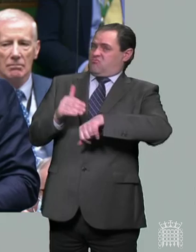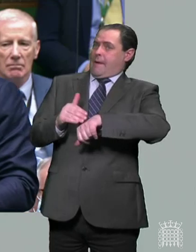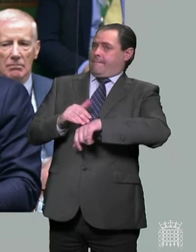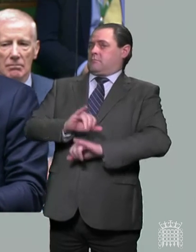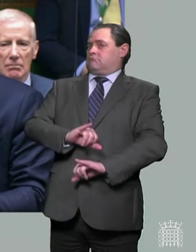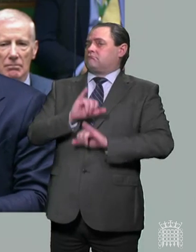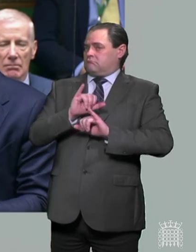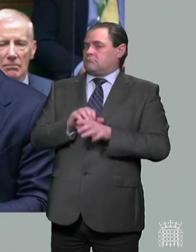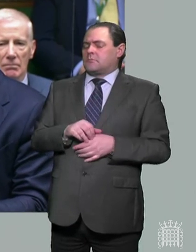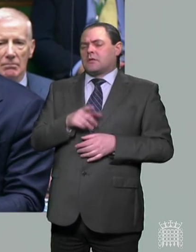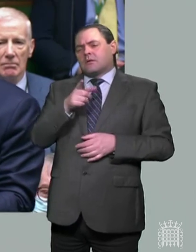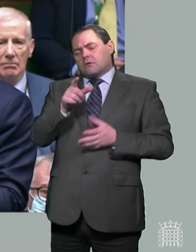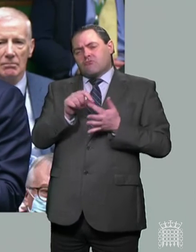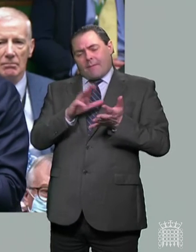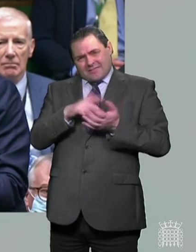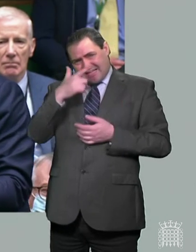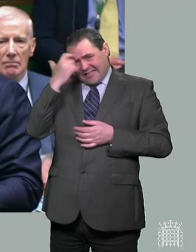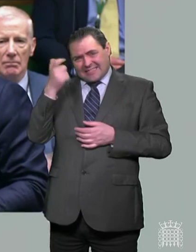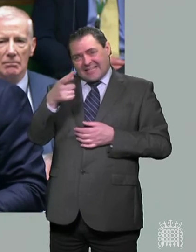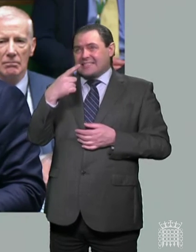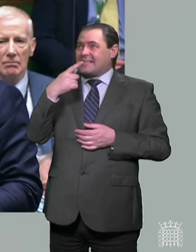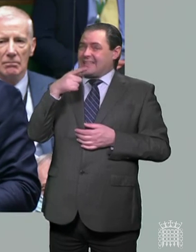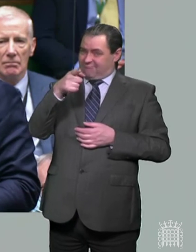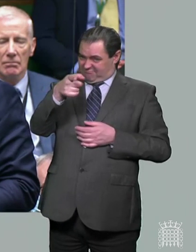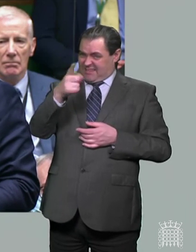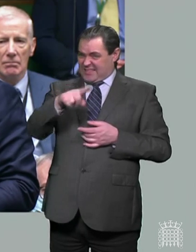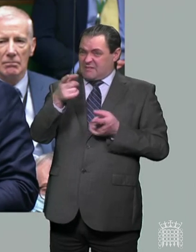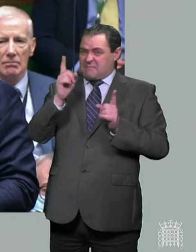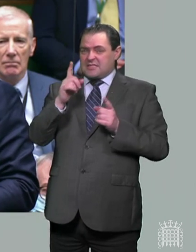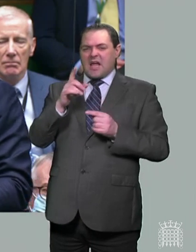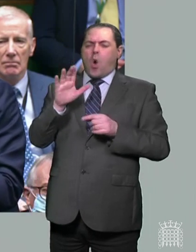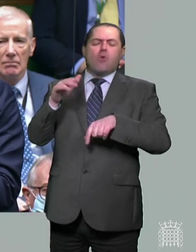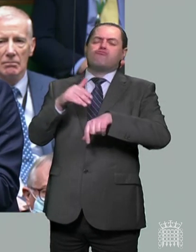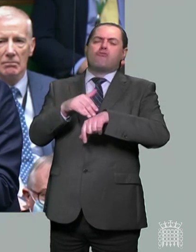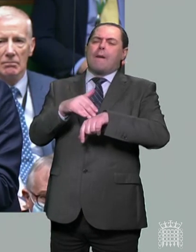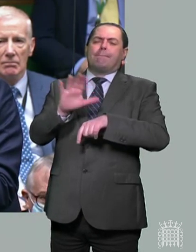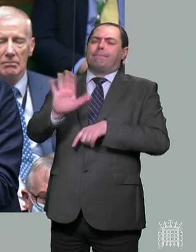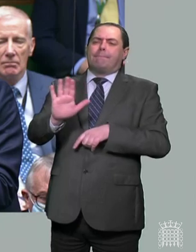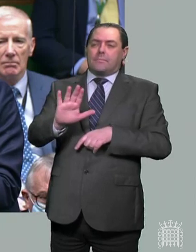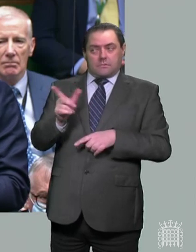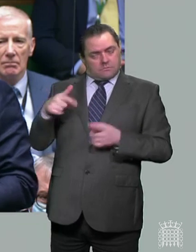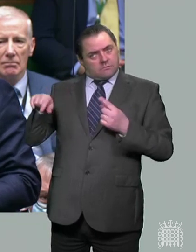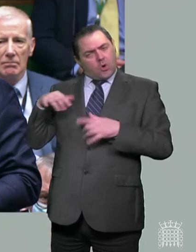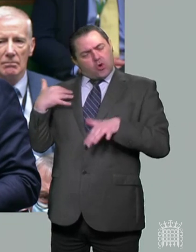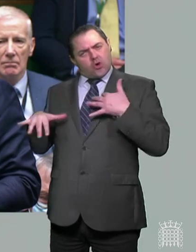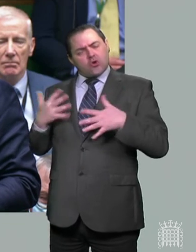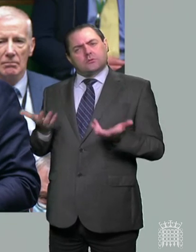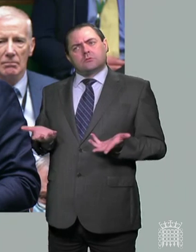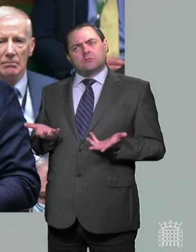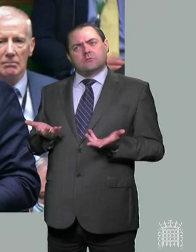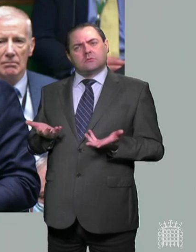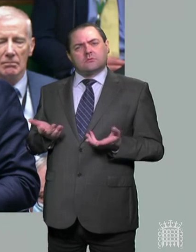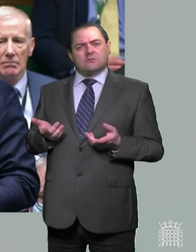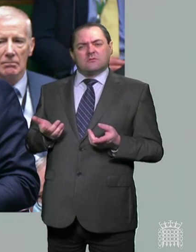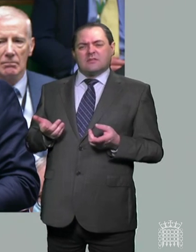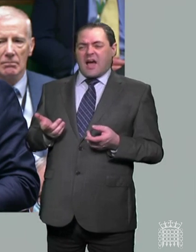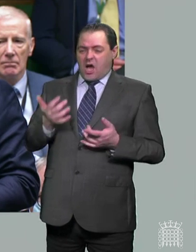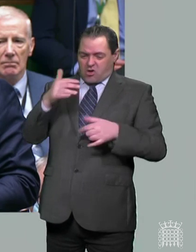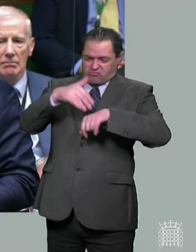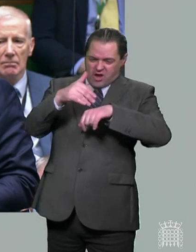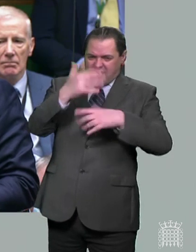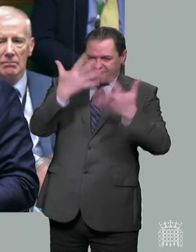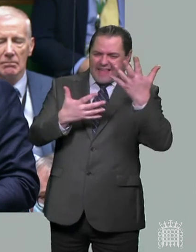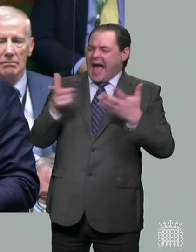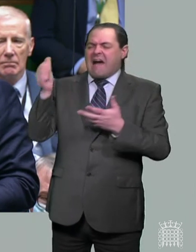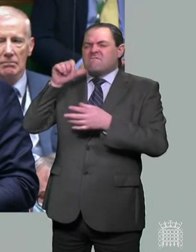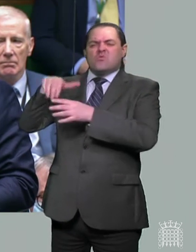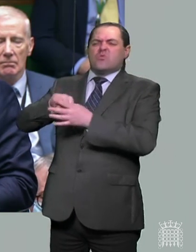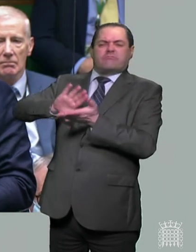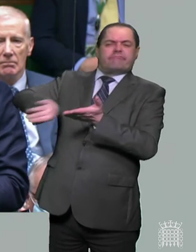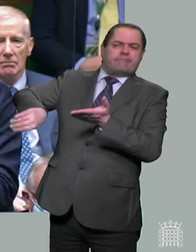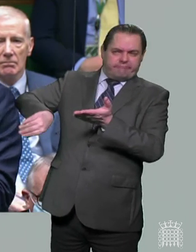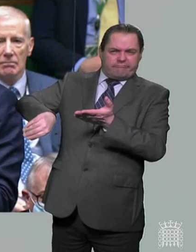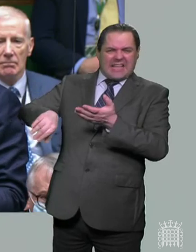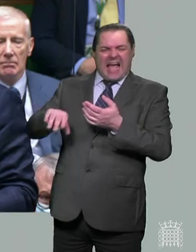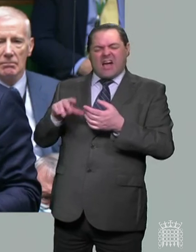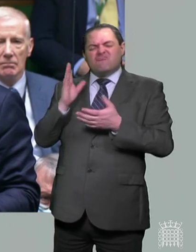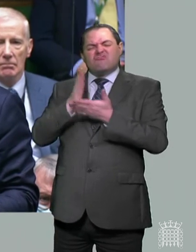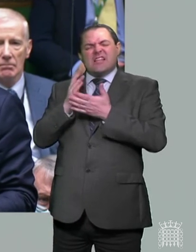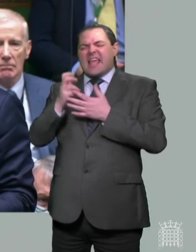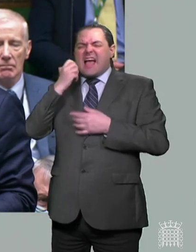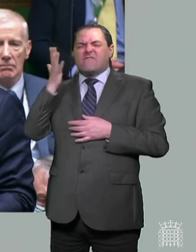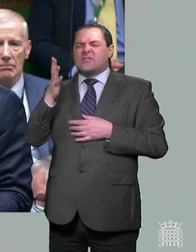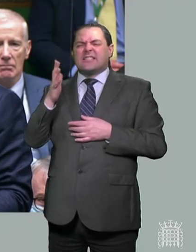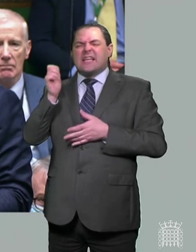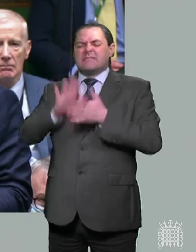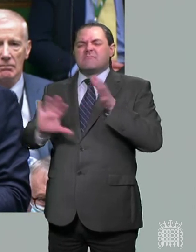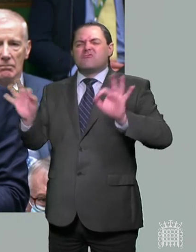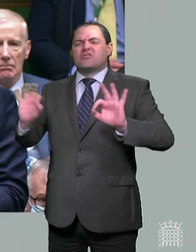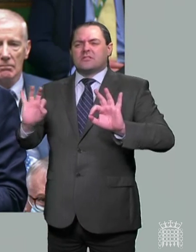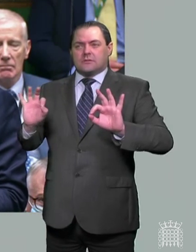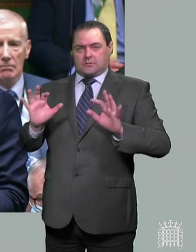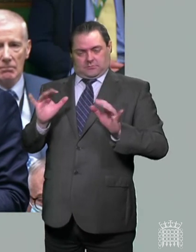So does the Prime Minister understand the hurt that he and his Ministers cause fraud victims such as Janet when they write them out of the crime figures and dismiss fraud as something that people do not experience in their day-to-day lives?